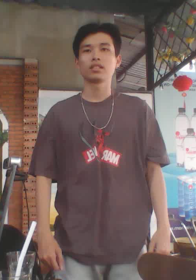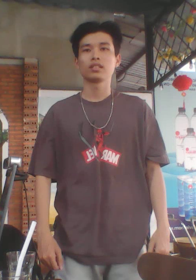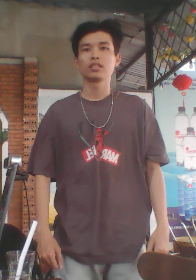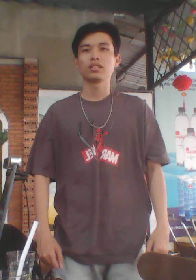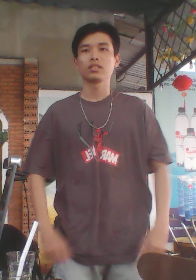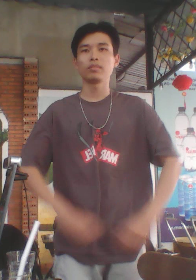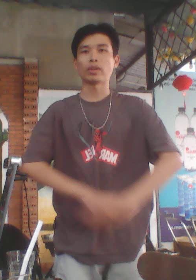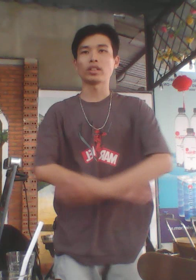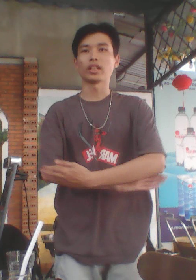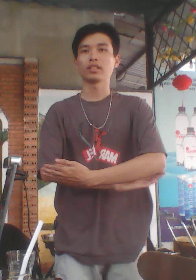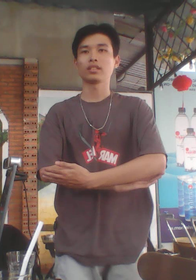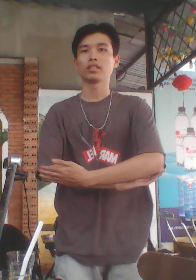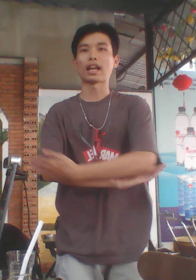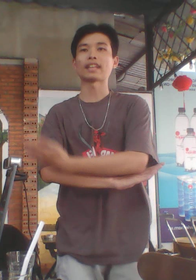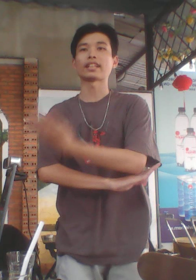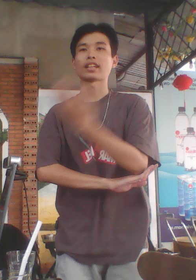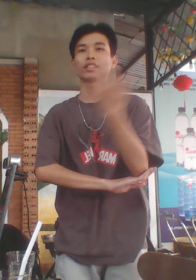buổi sáng